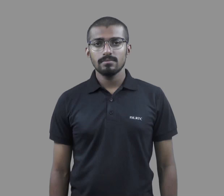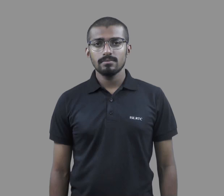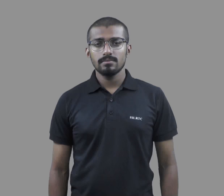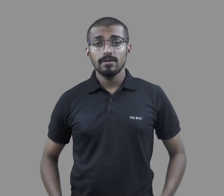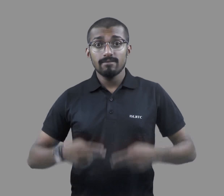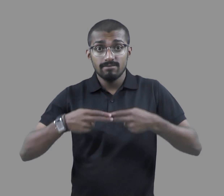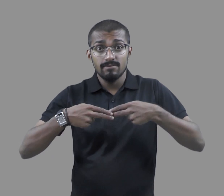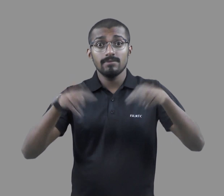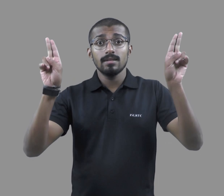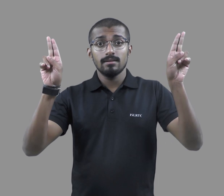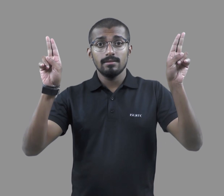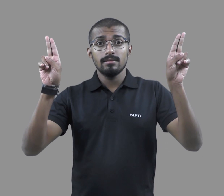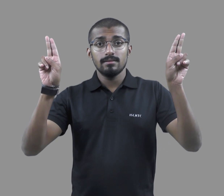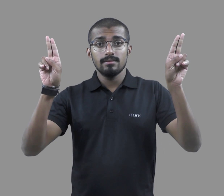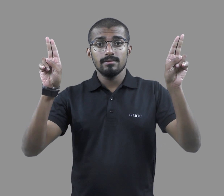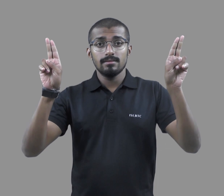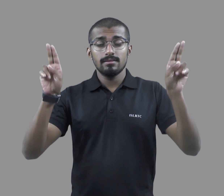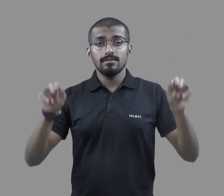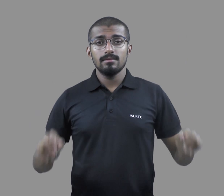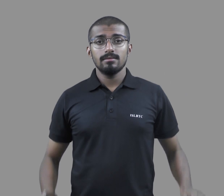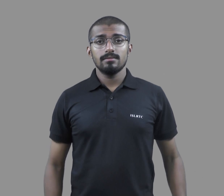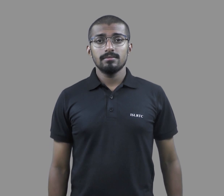Final